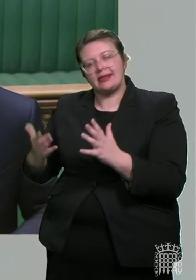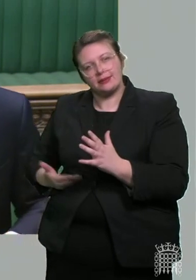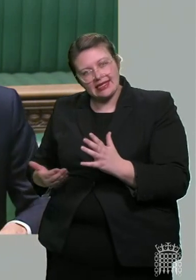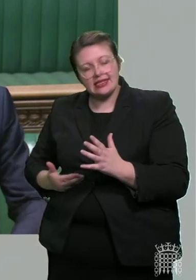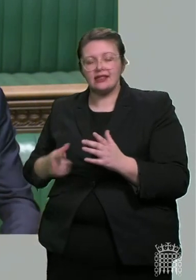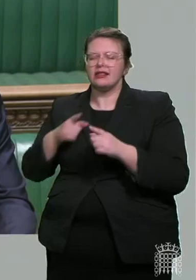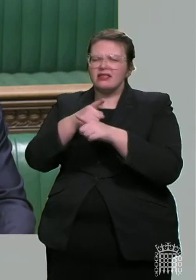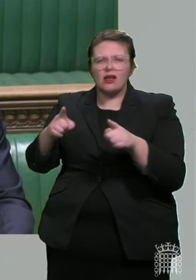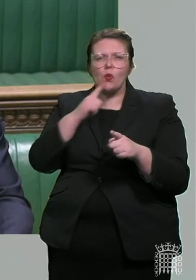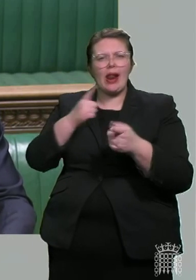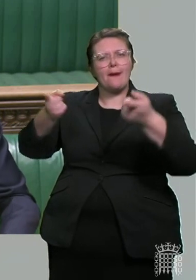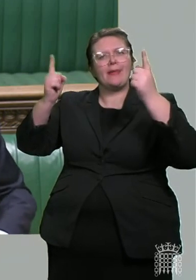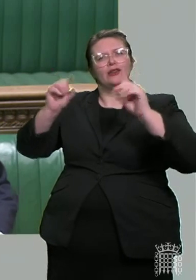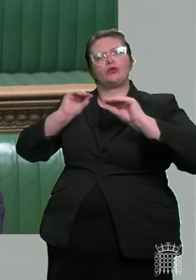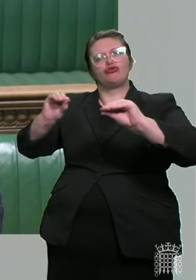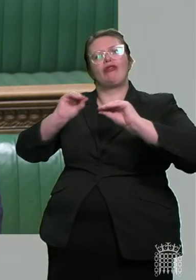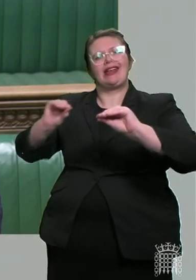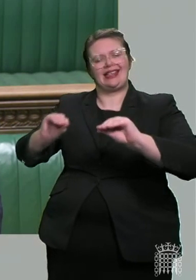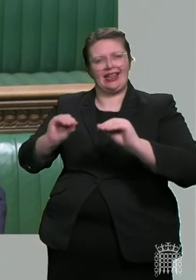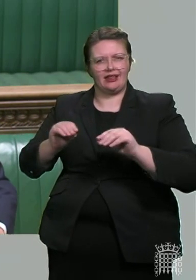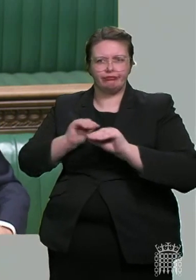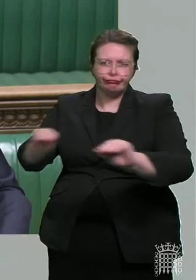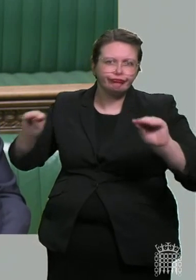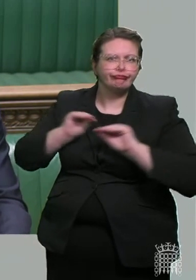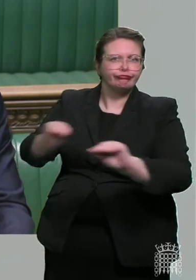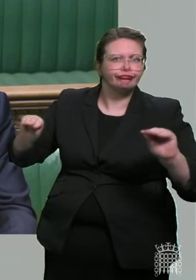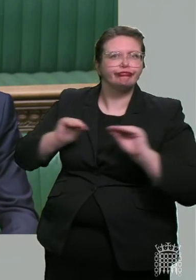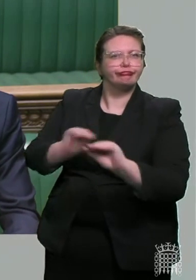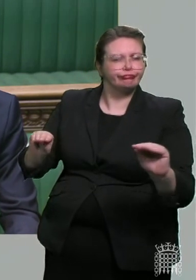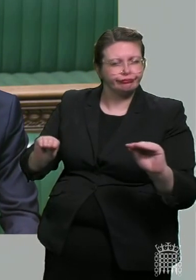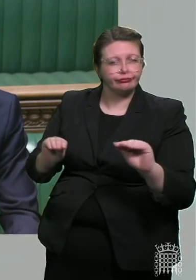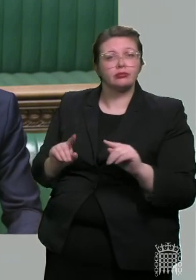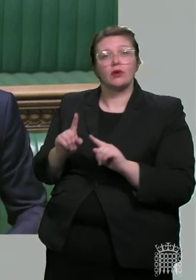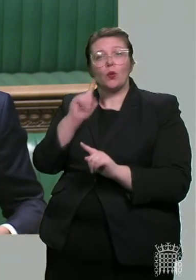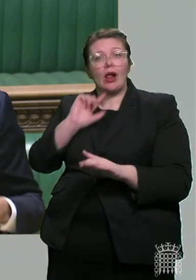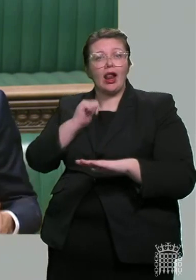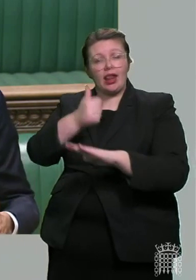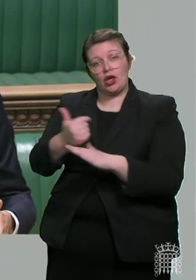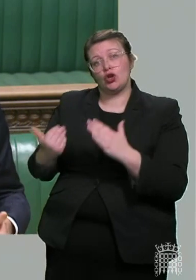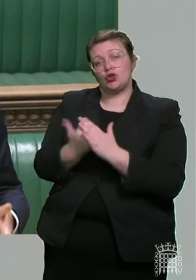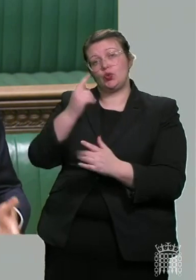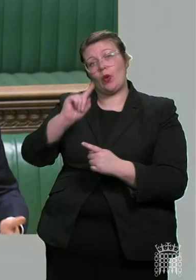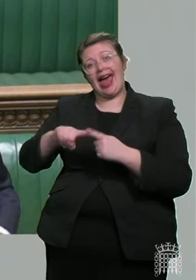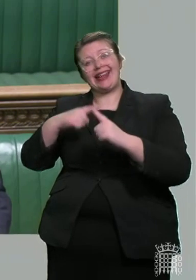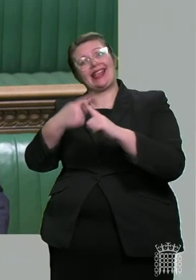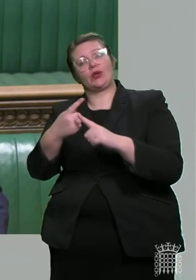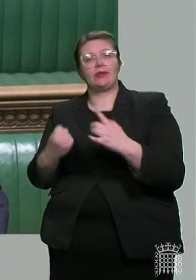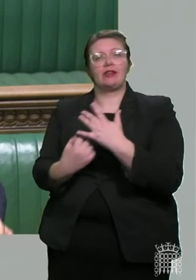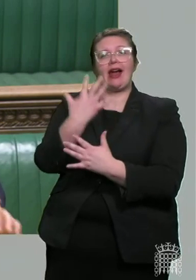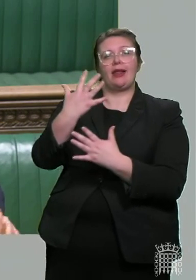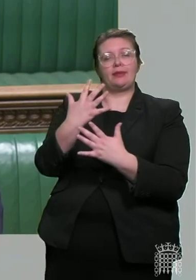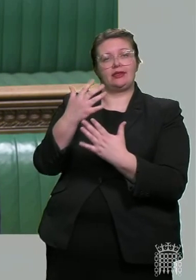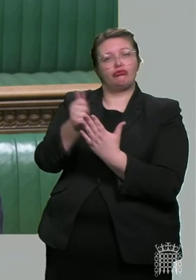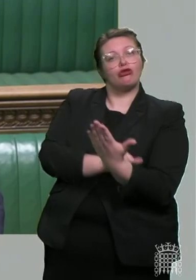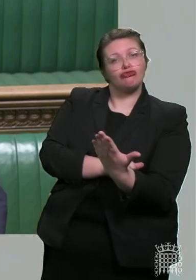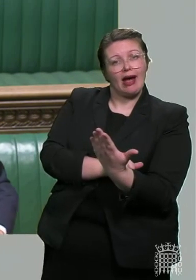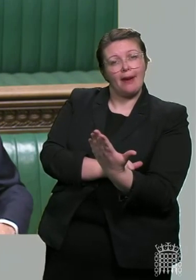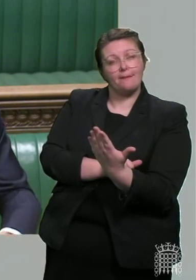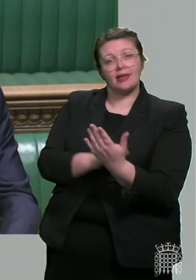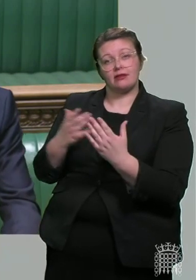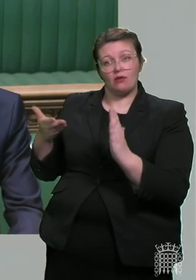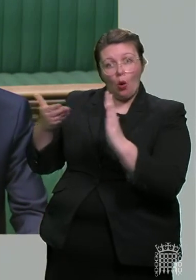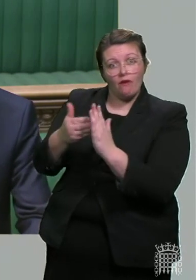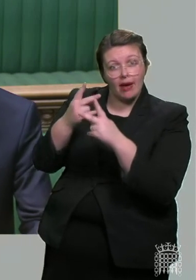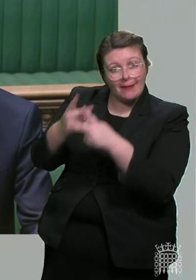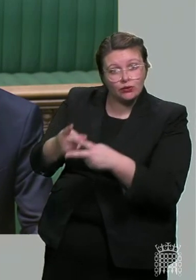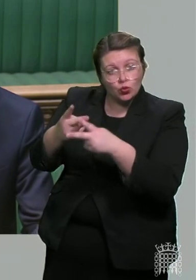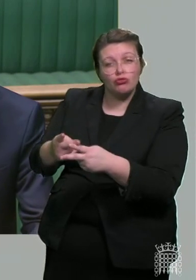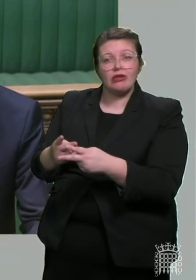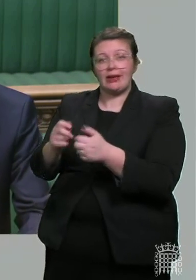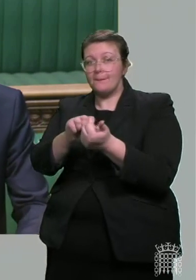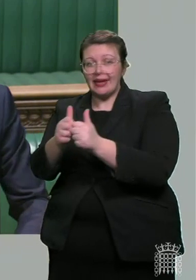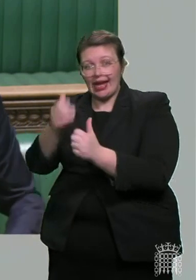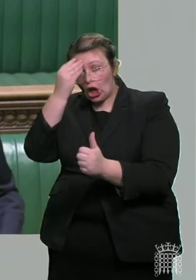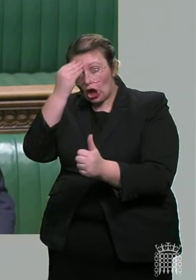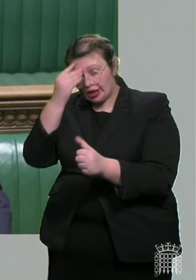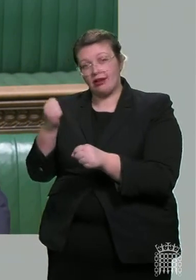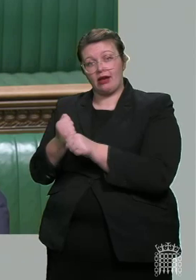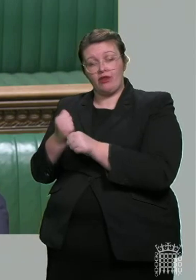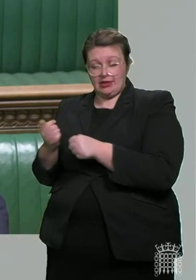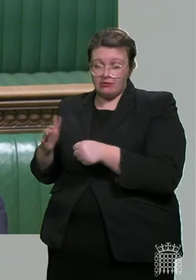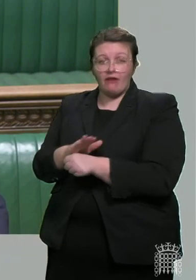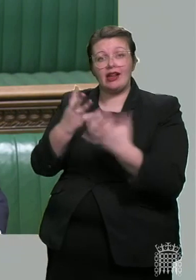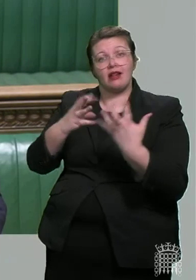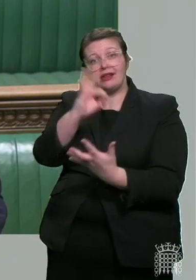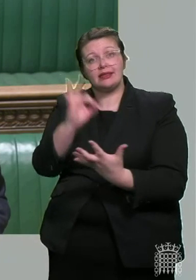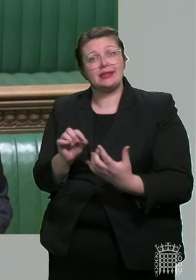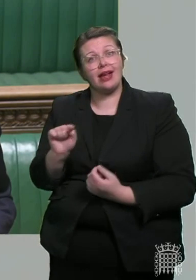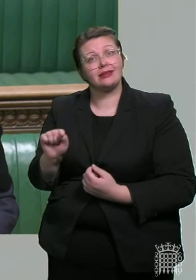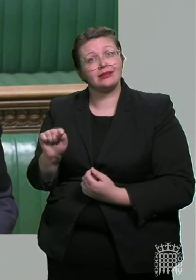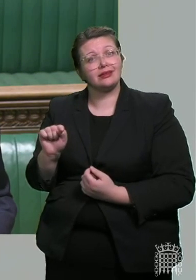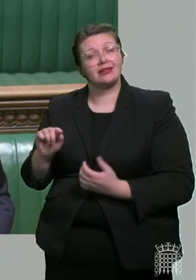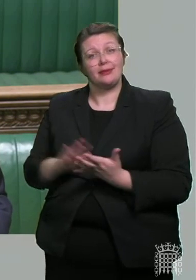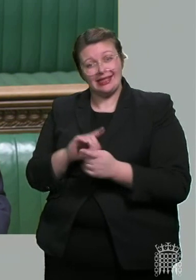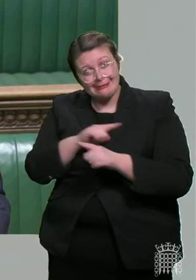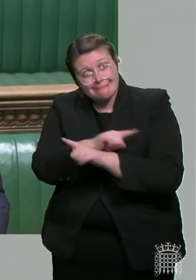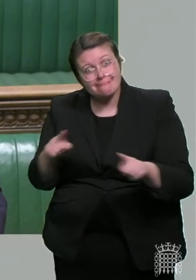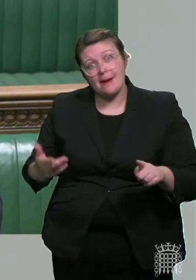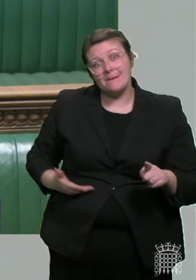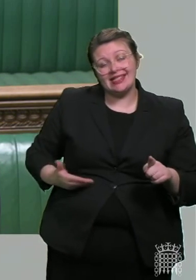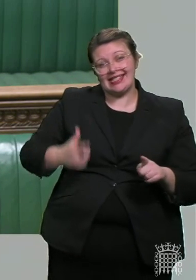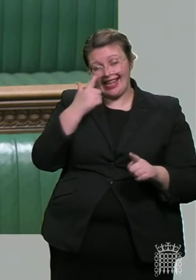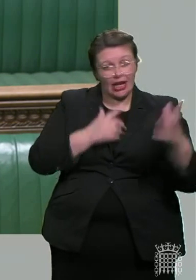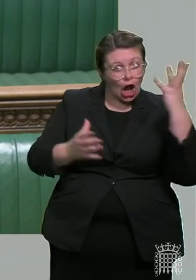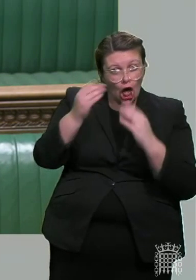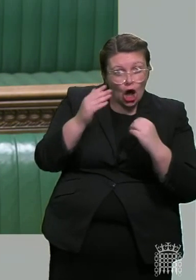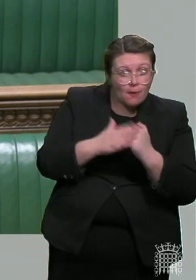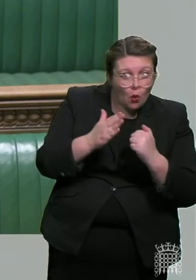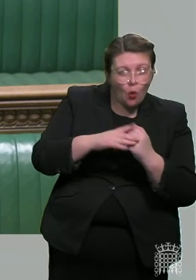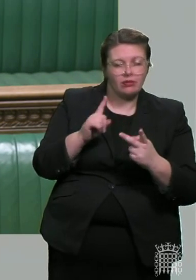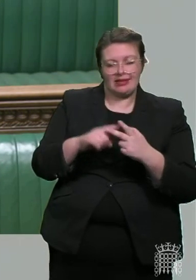Dozens of business schools across the UK will offer a new executive development programme with mentoring and peer learning, and Government will contribute 90% of the cost—a real commitment to learn more, make more and earn more.